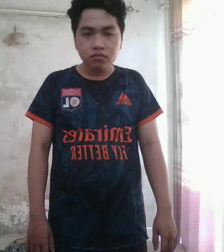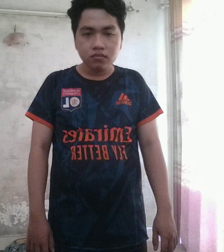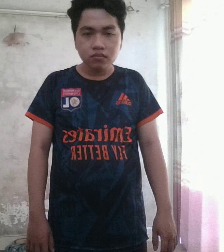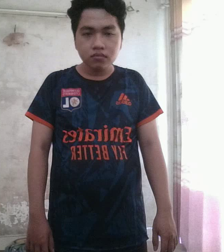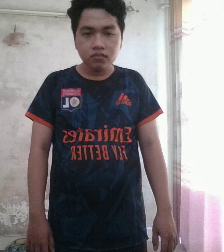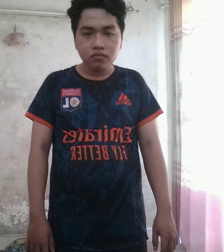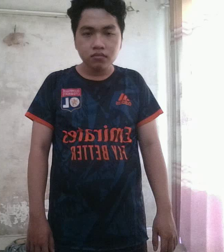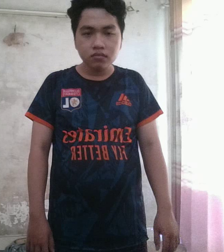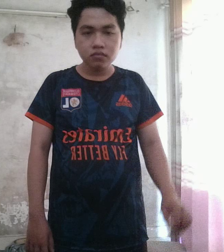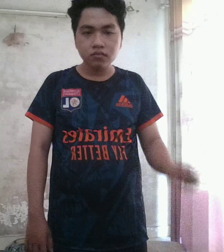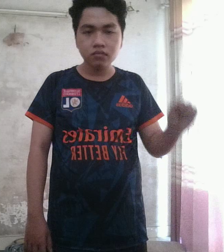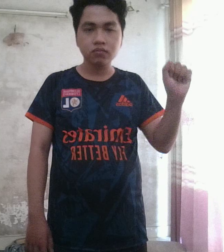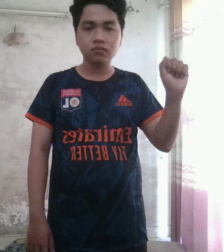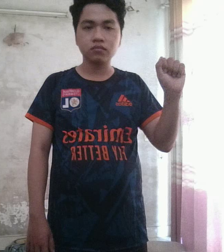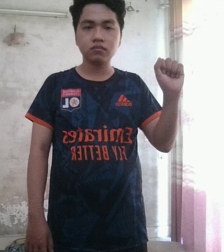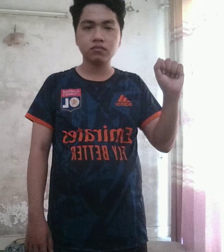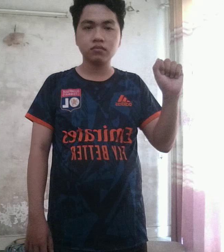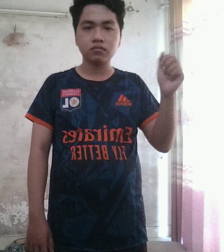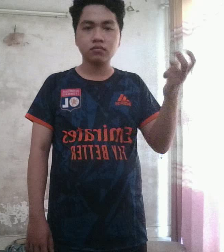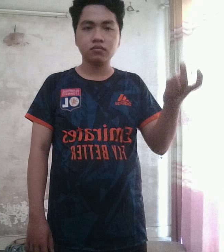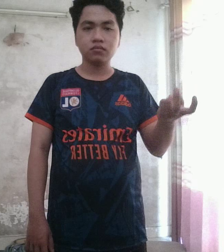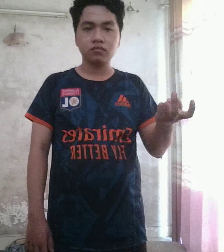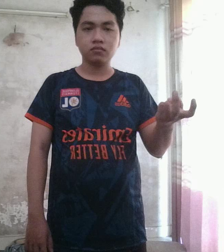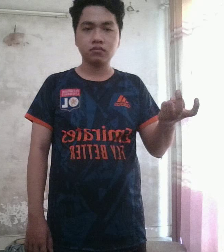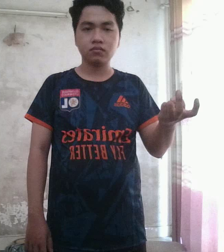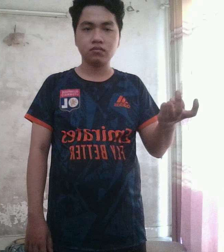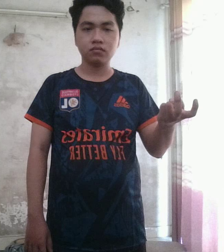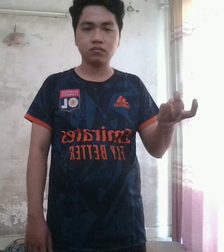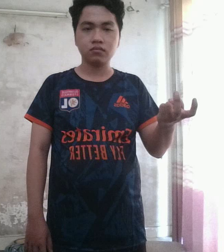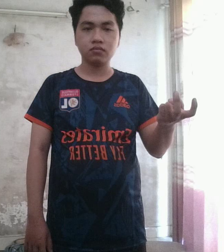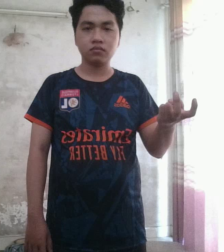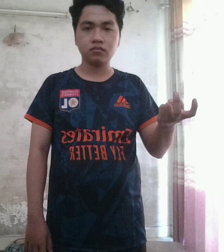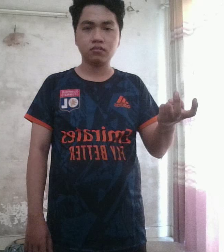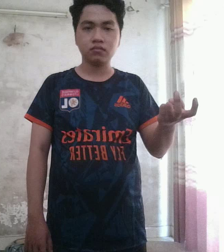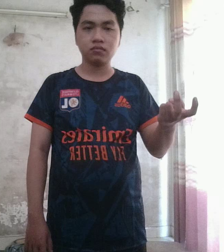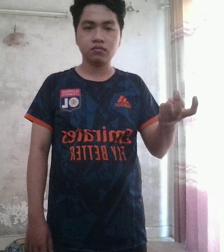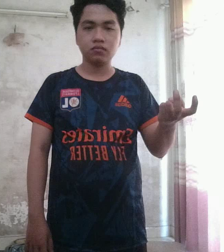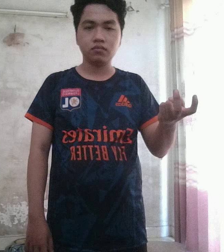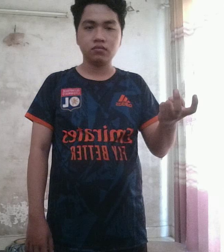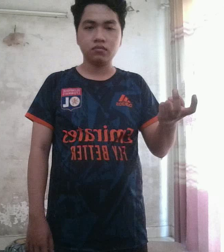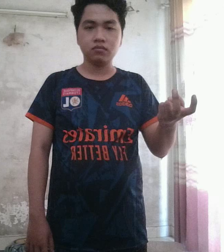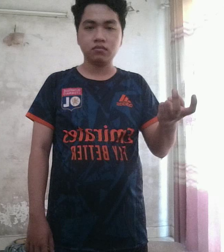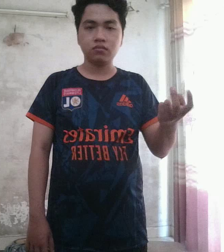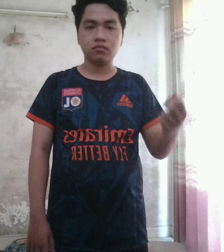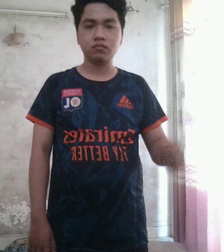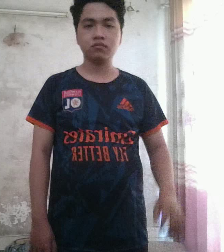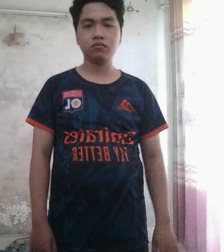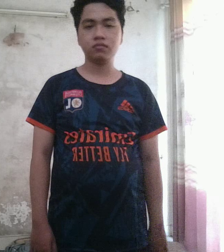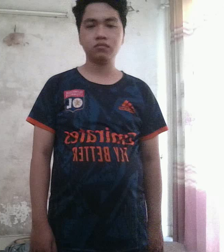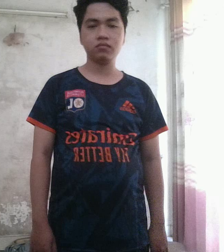ă